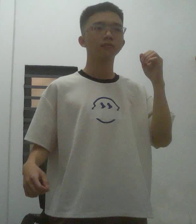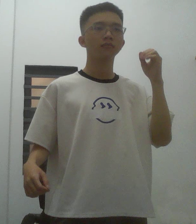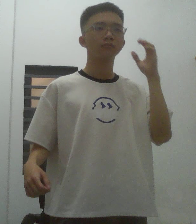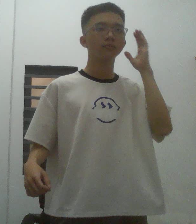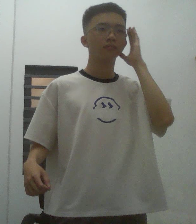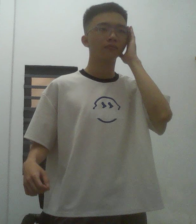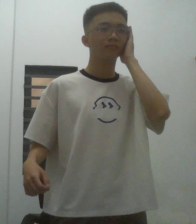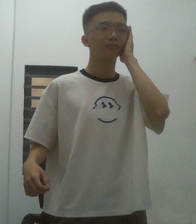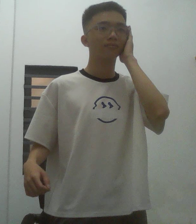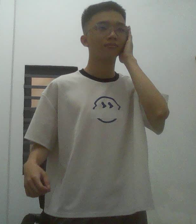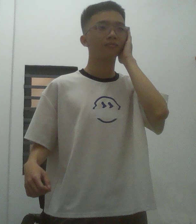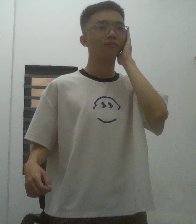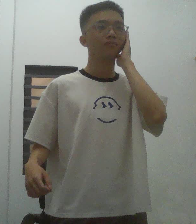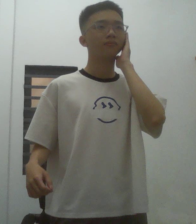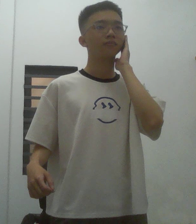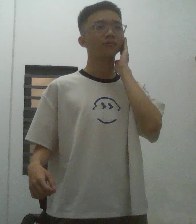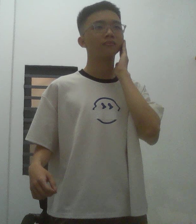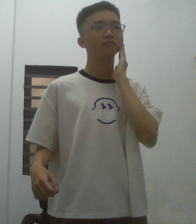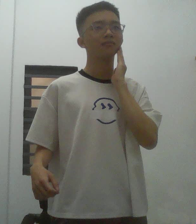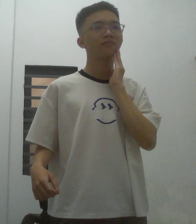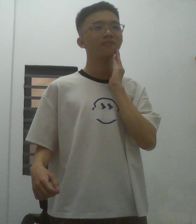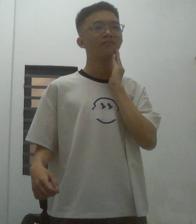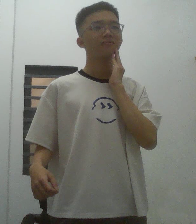dep